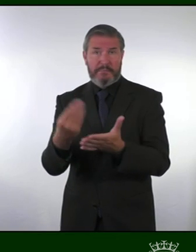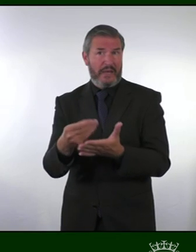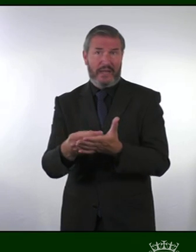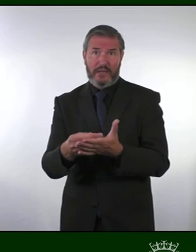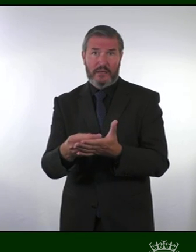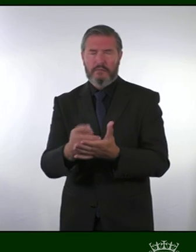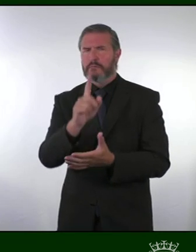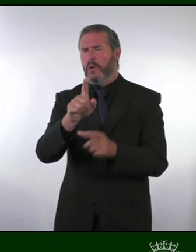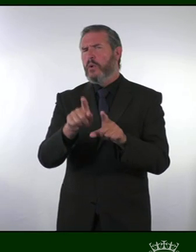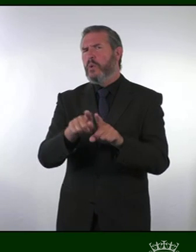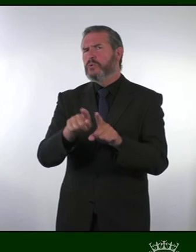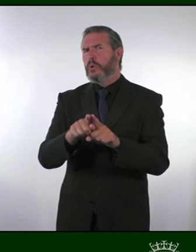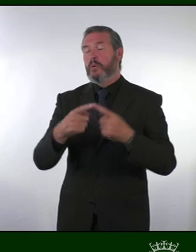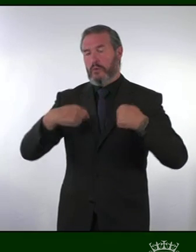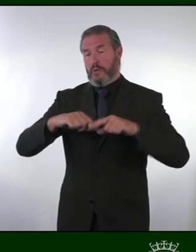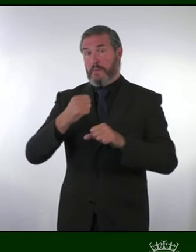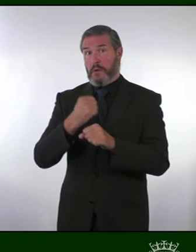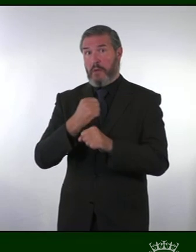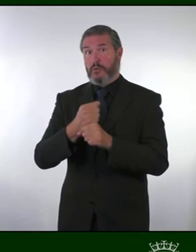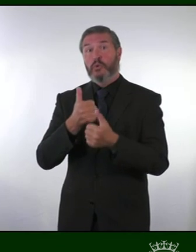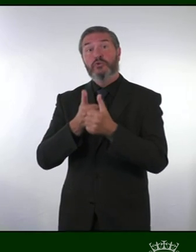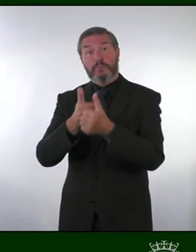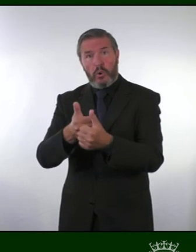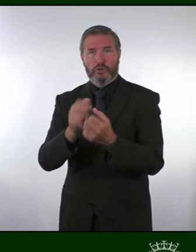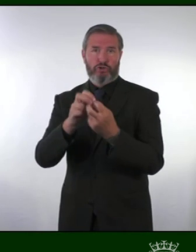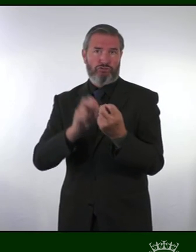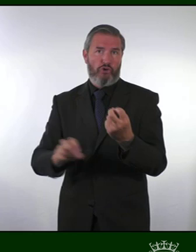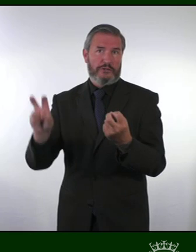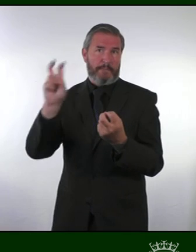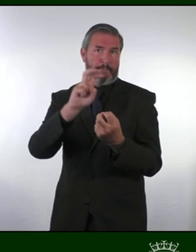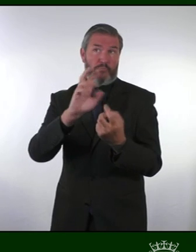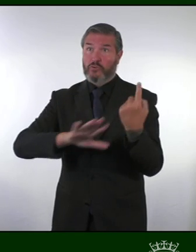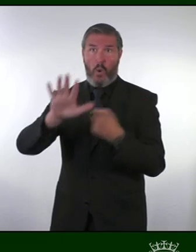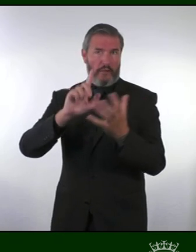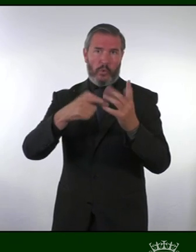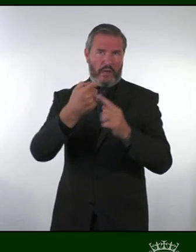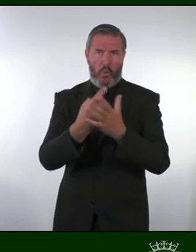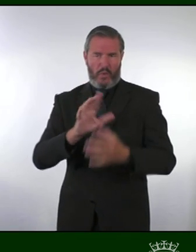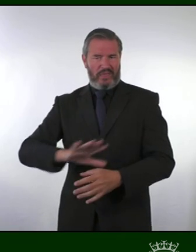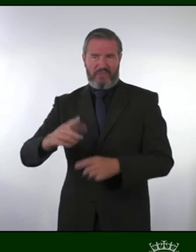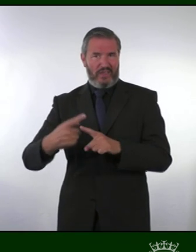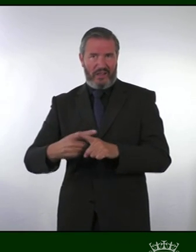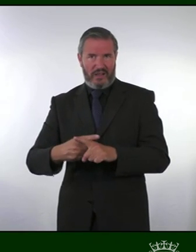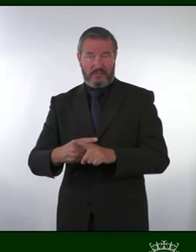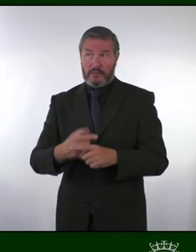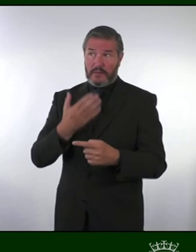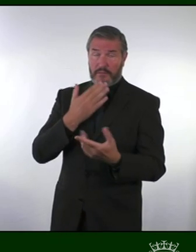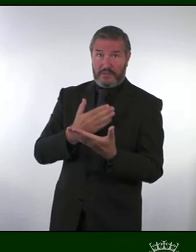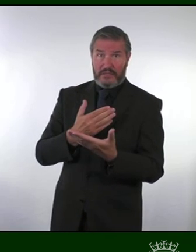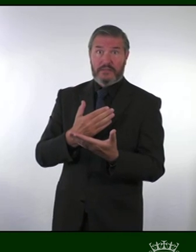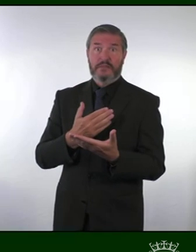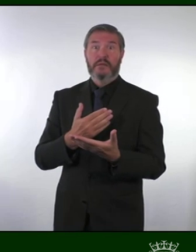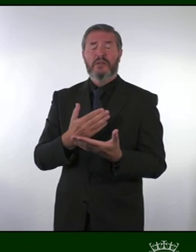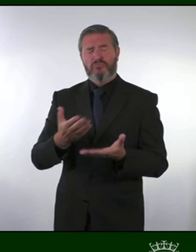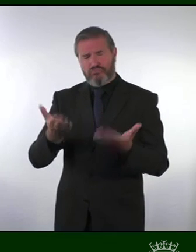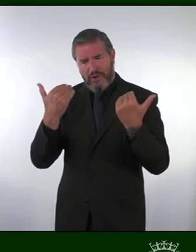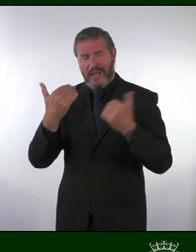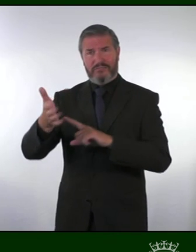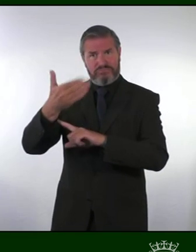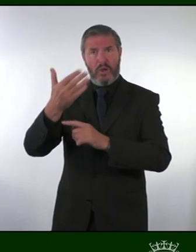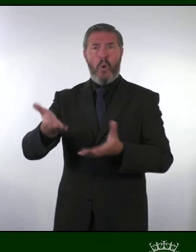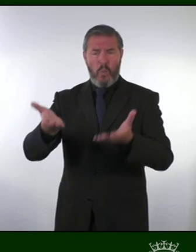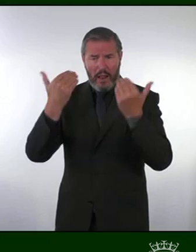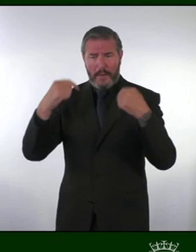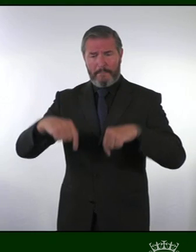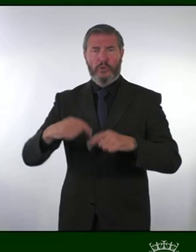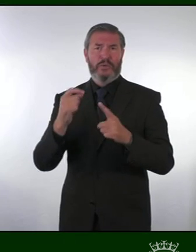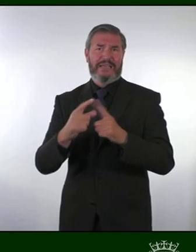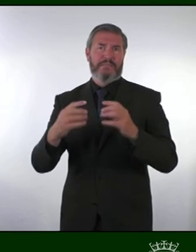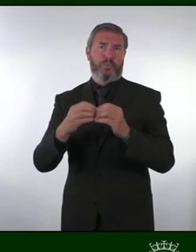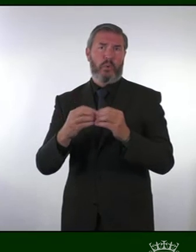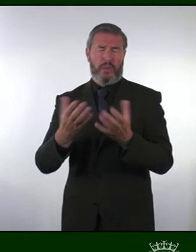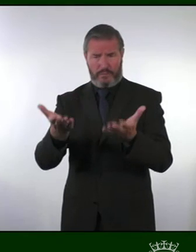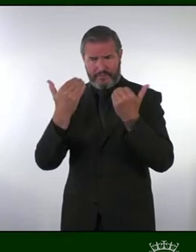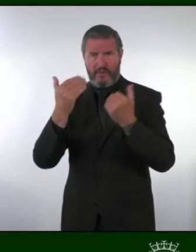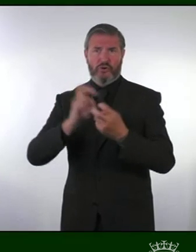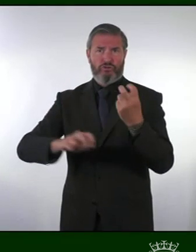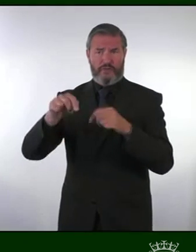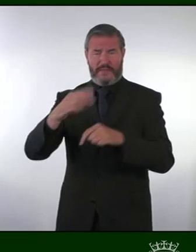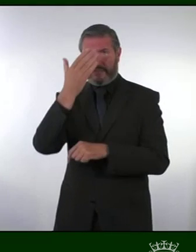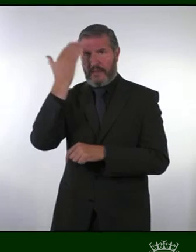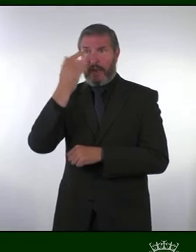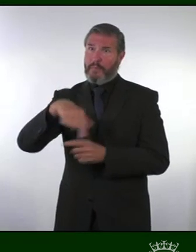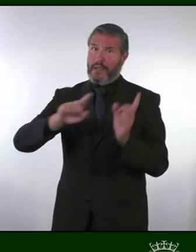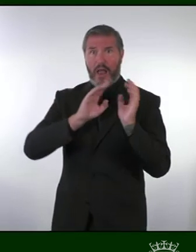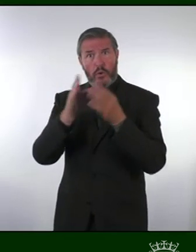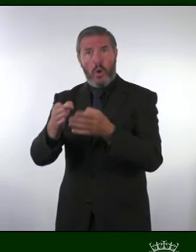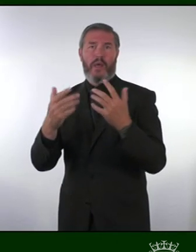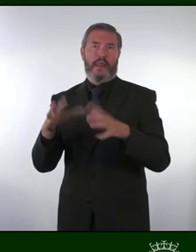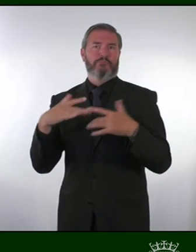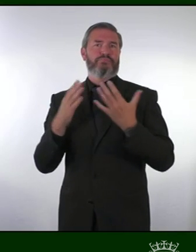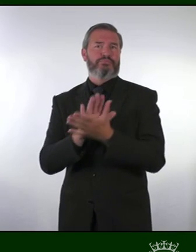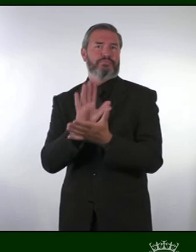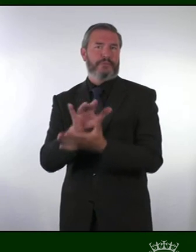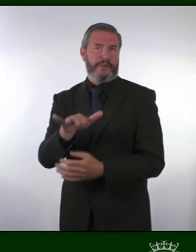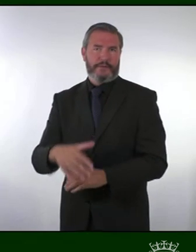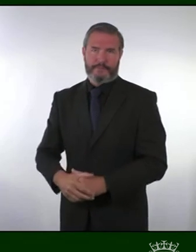What we will also do is support tourism across the whole of the UK, and I hope that she will put the welcome sign above Eastbourne this summer, so that people can enjoy its attractions.